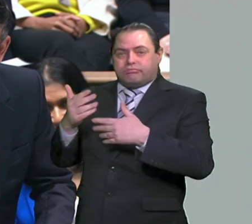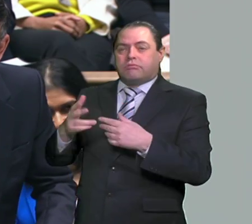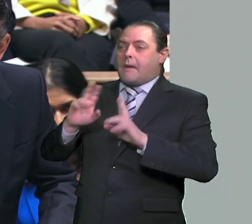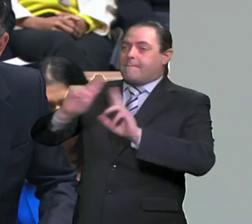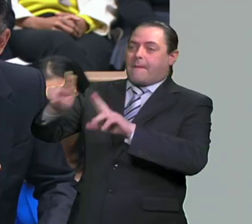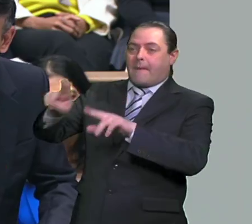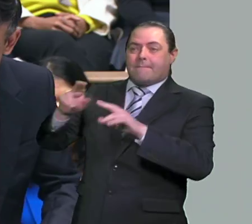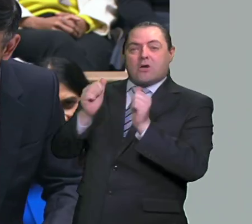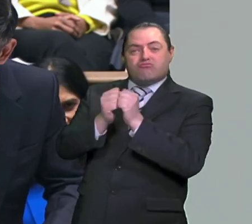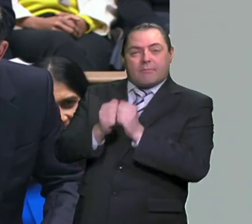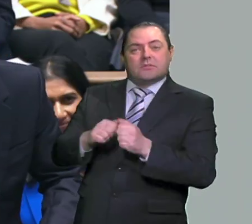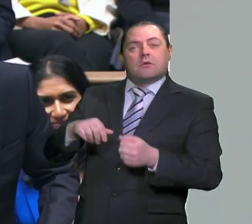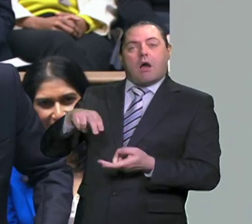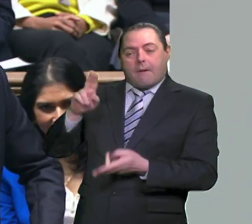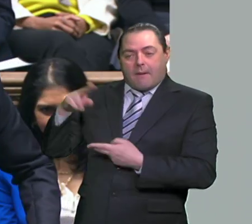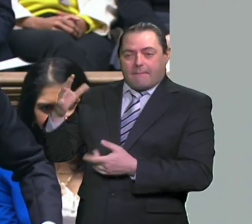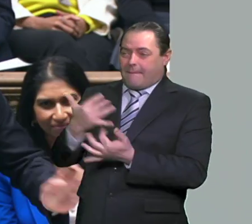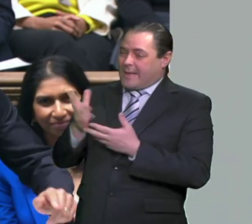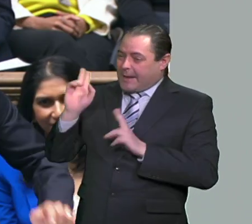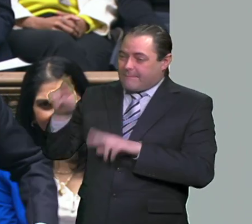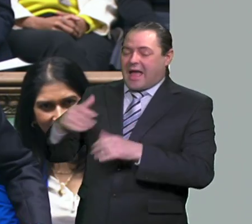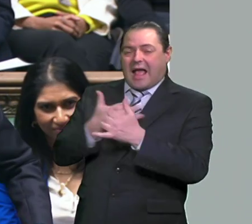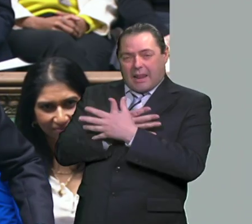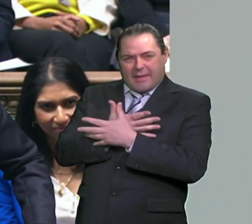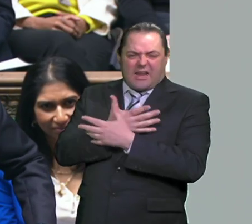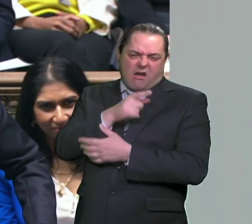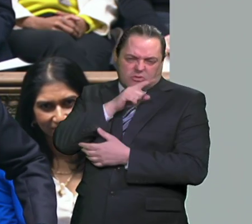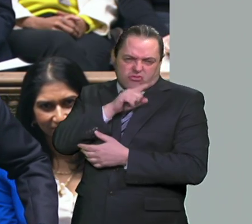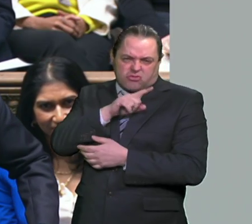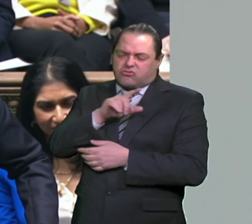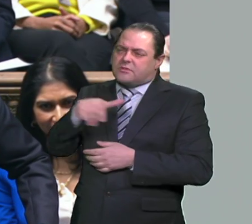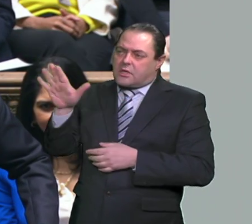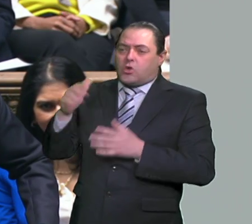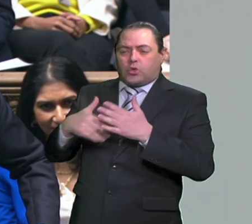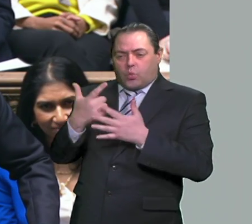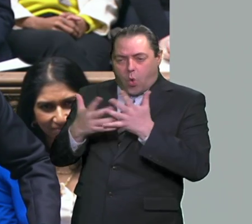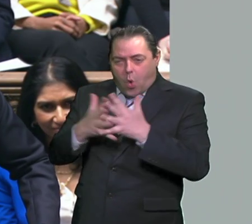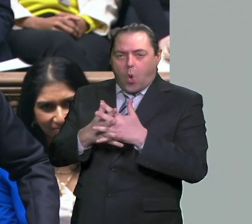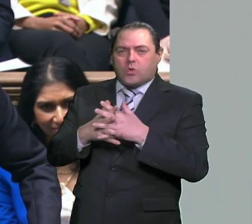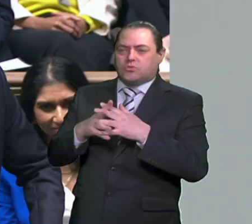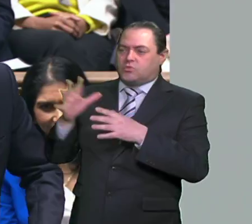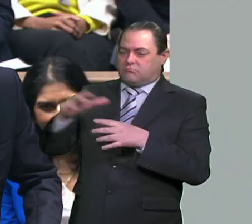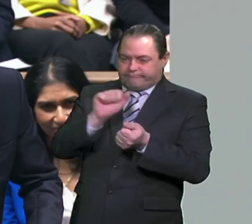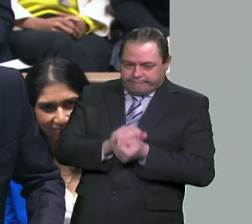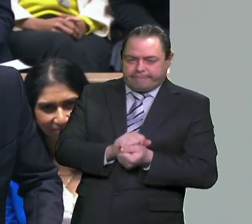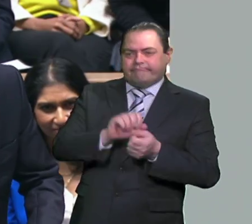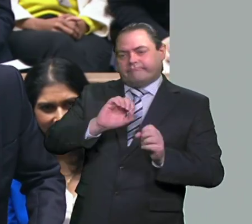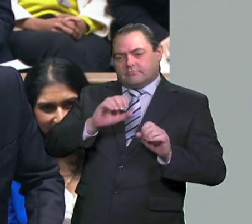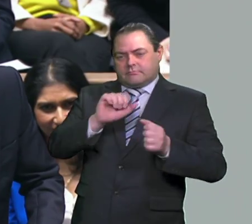Hundreds of people have been returned to Albania, and now we have new laws to detain and deter illegal migrants.